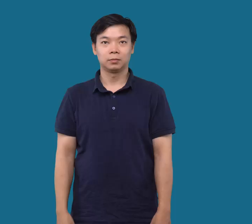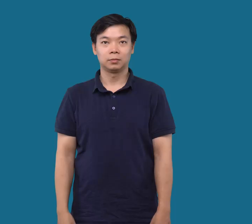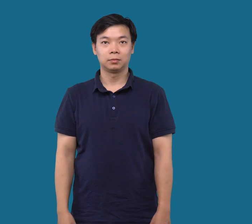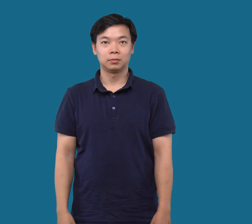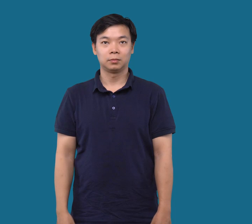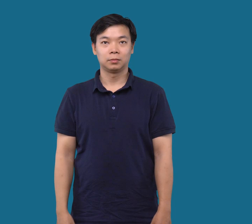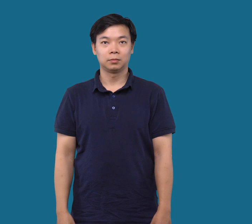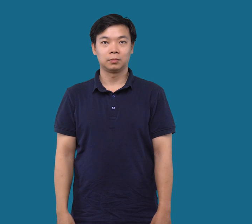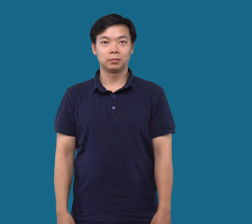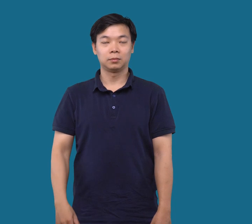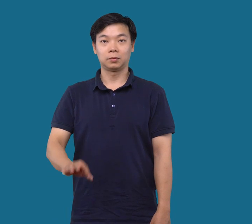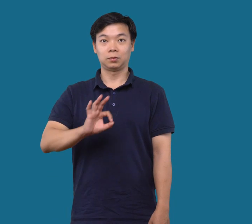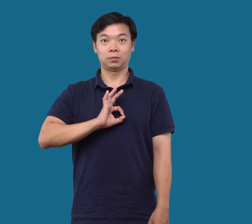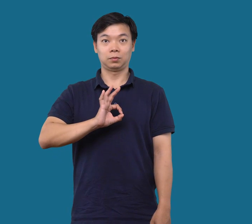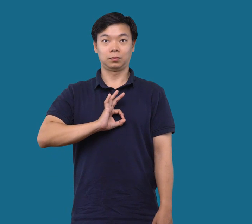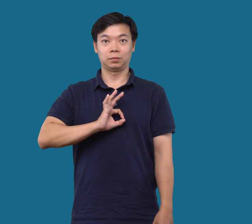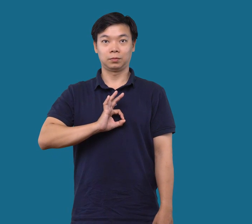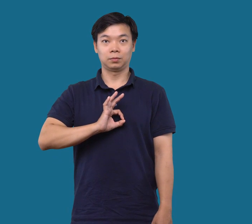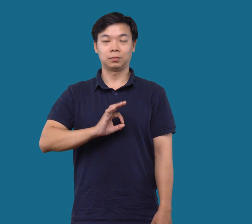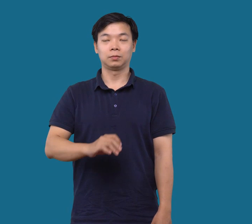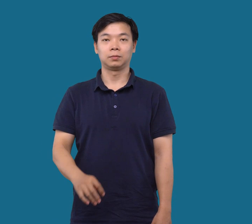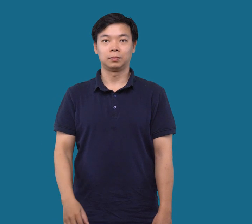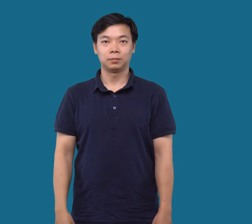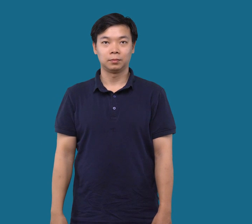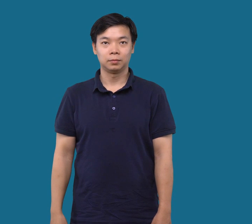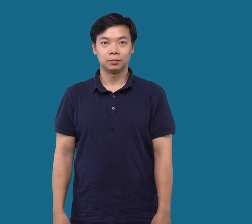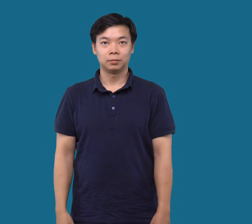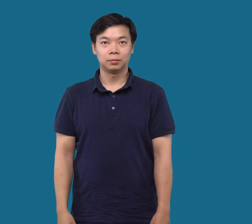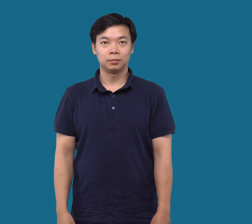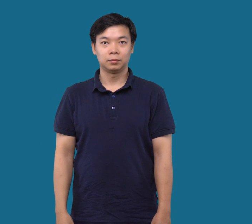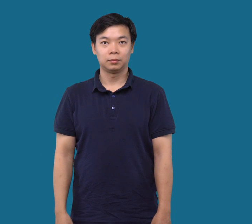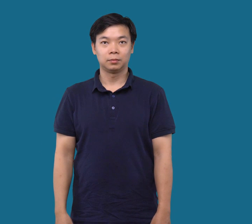huân chương